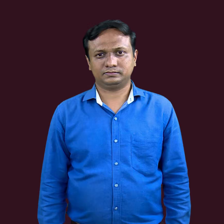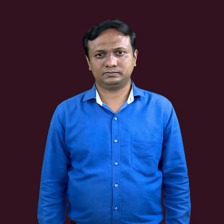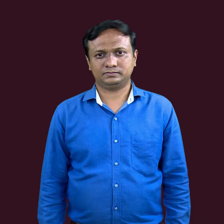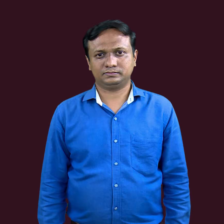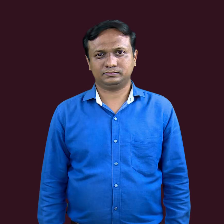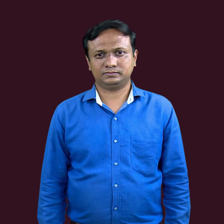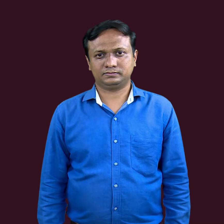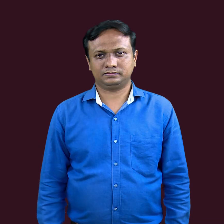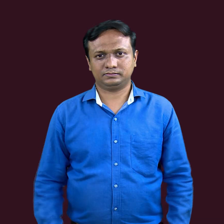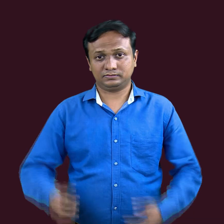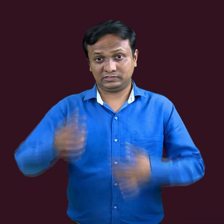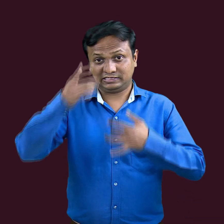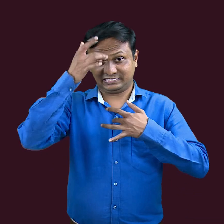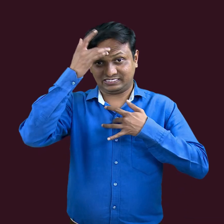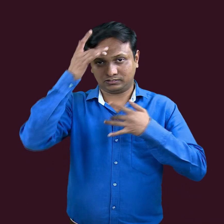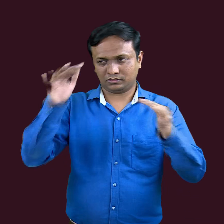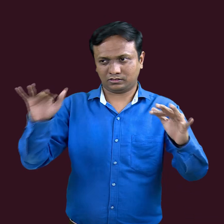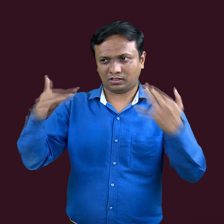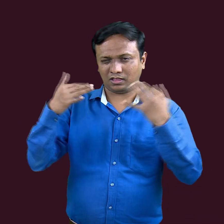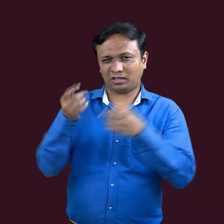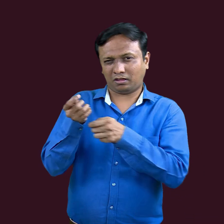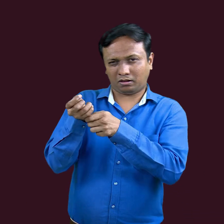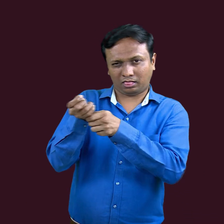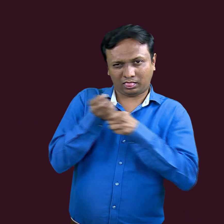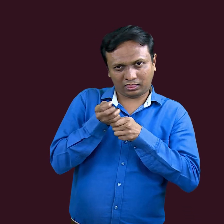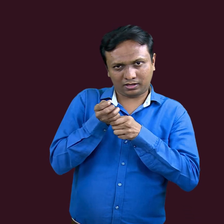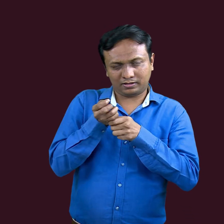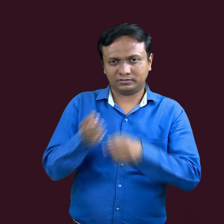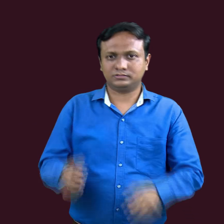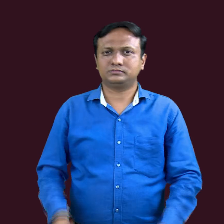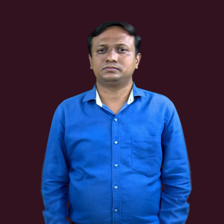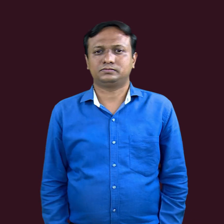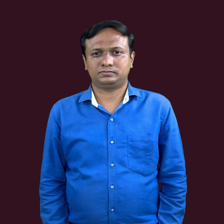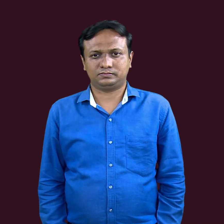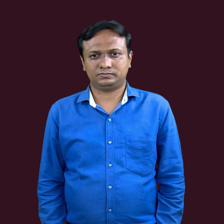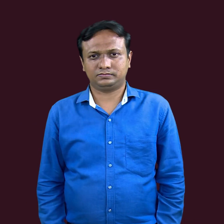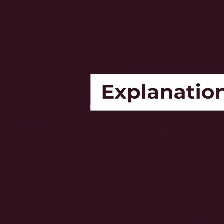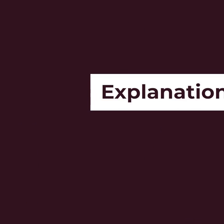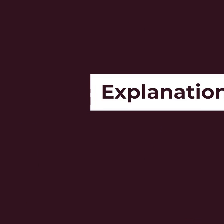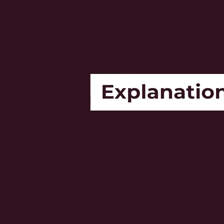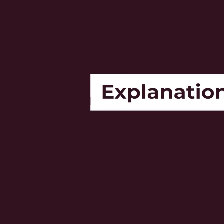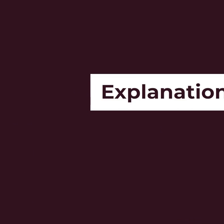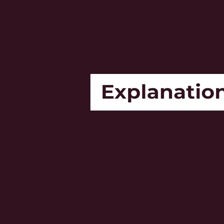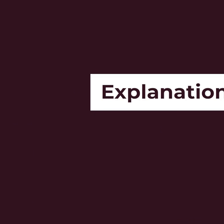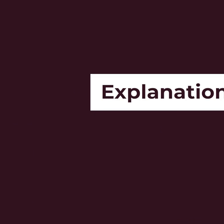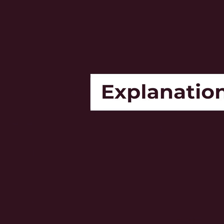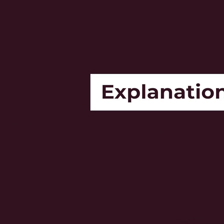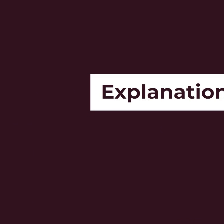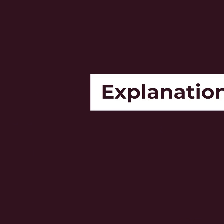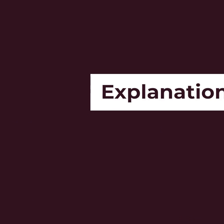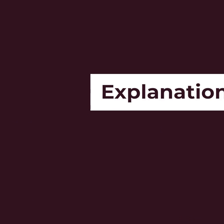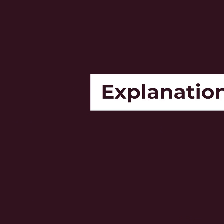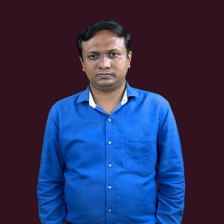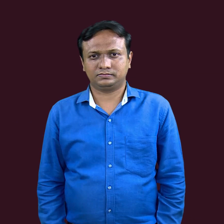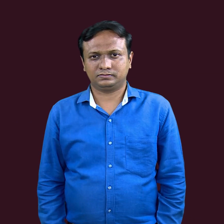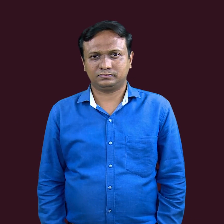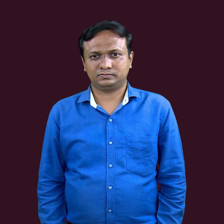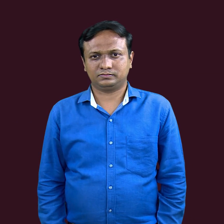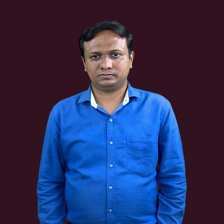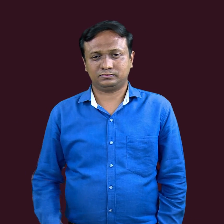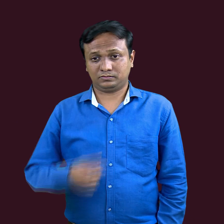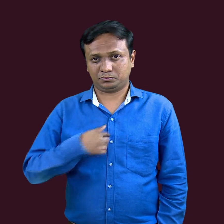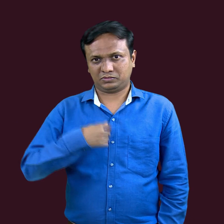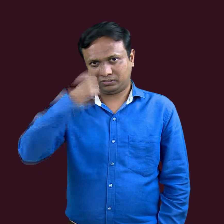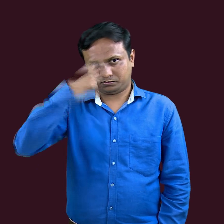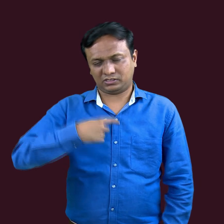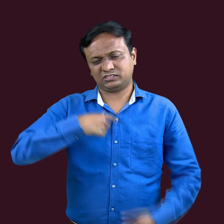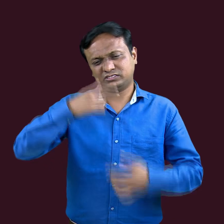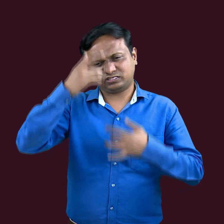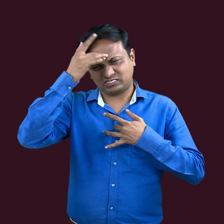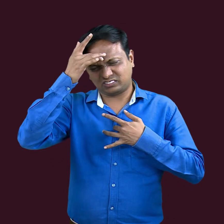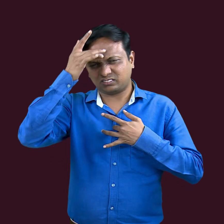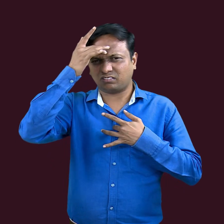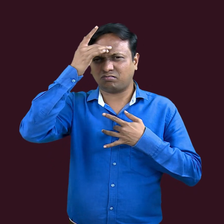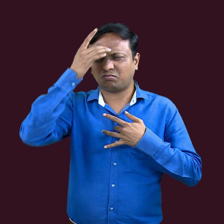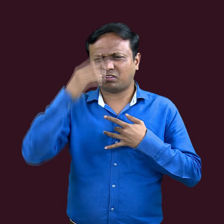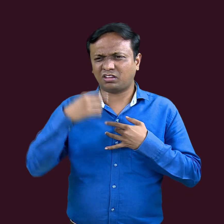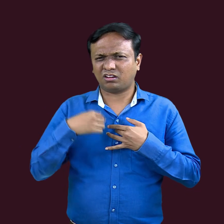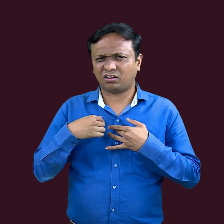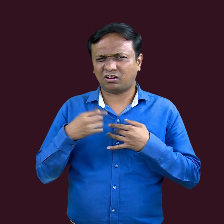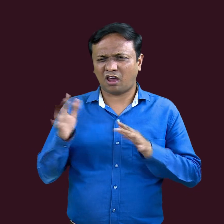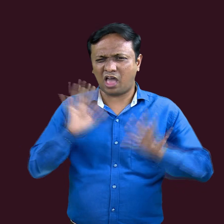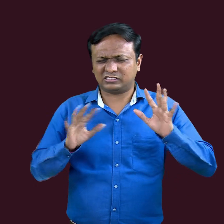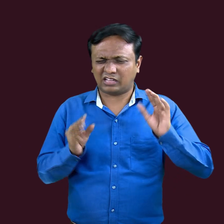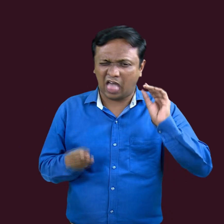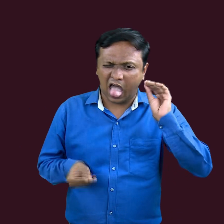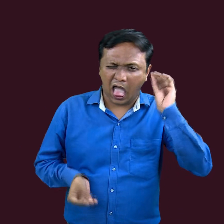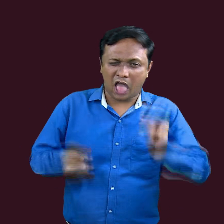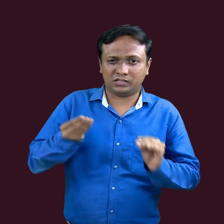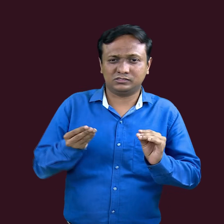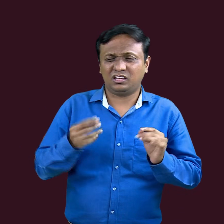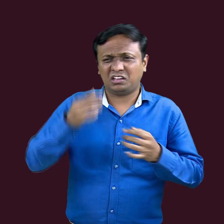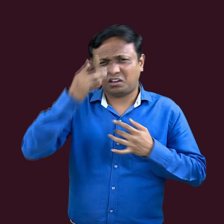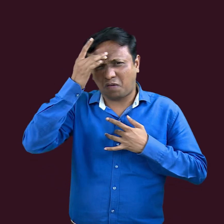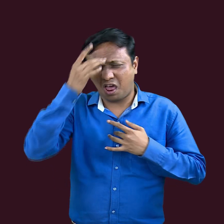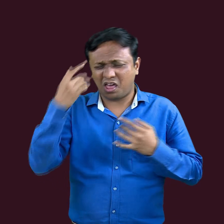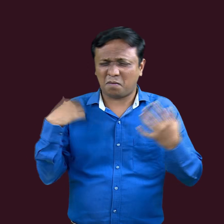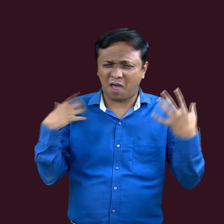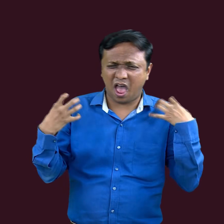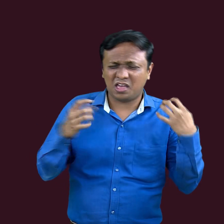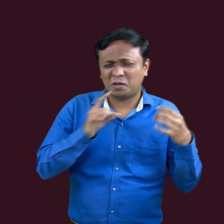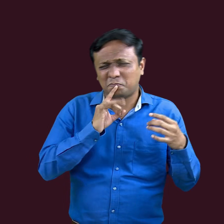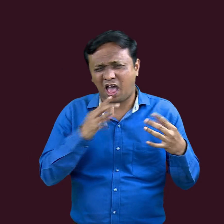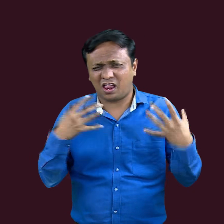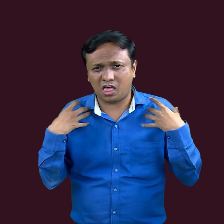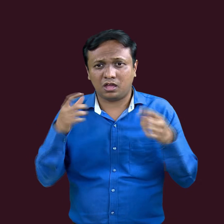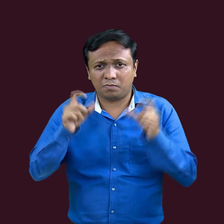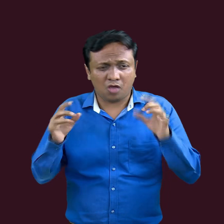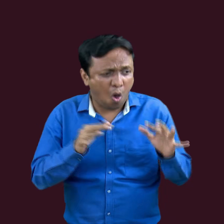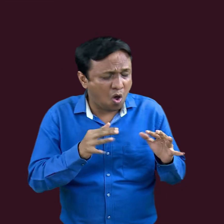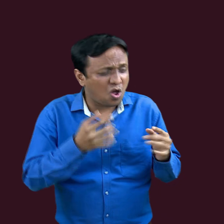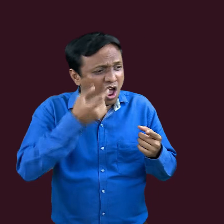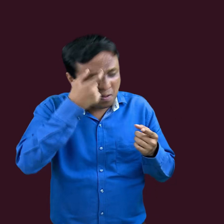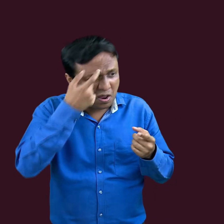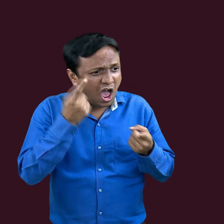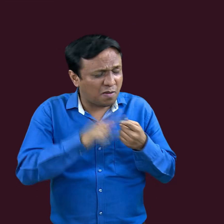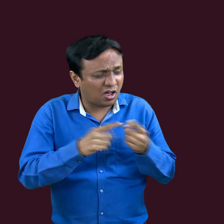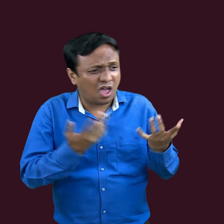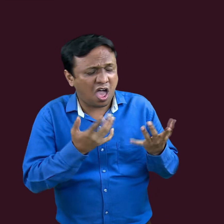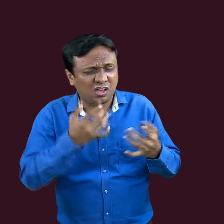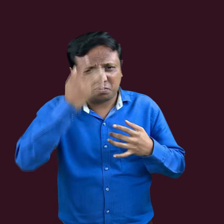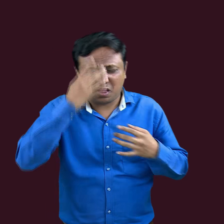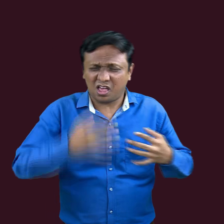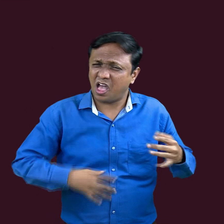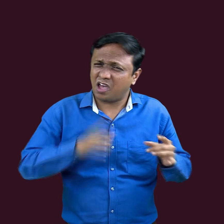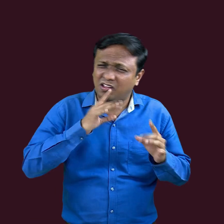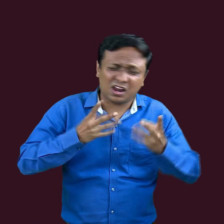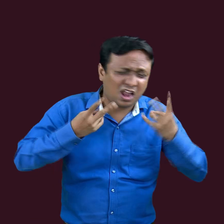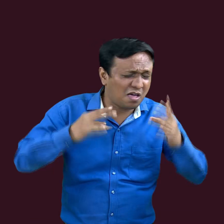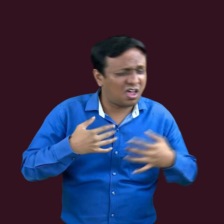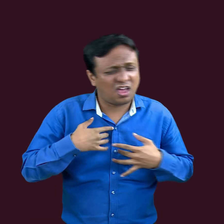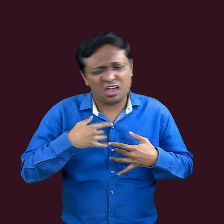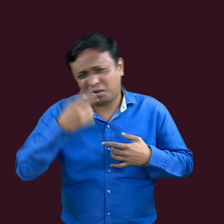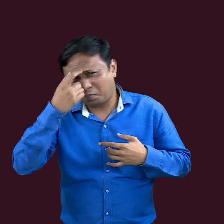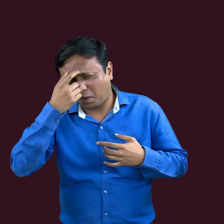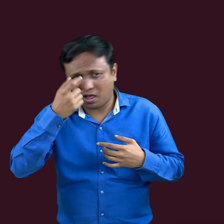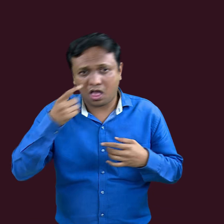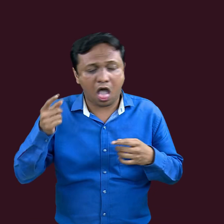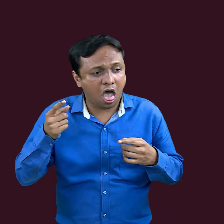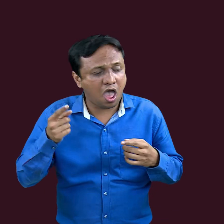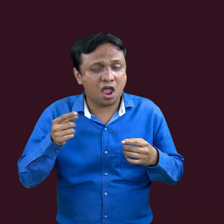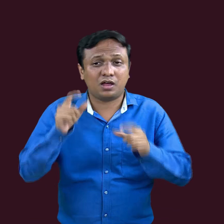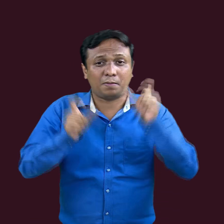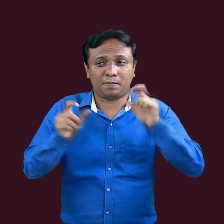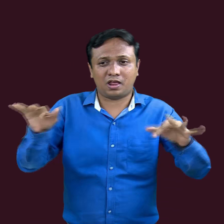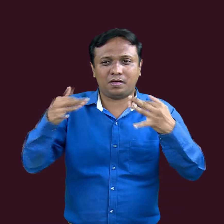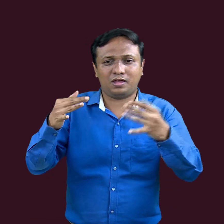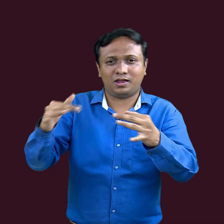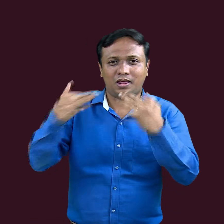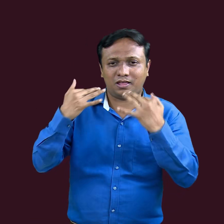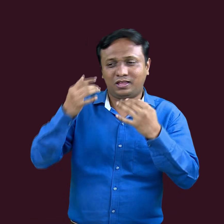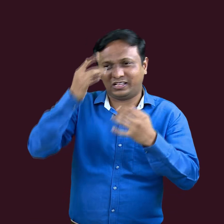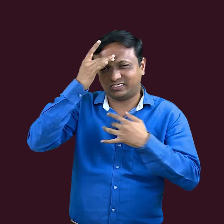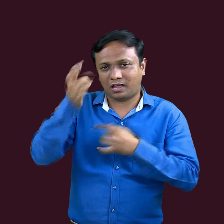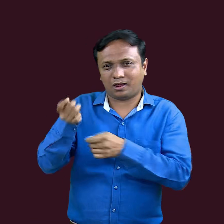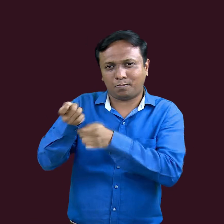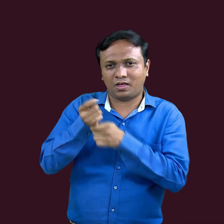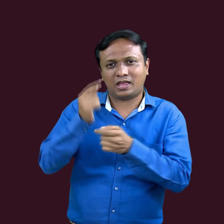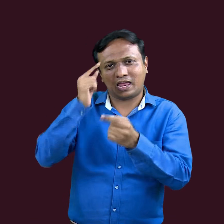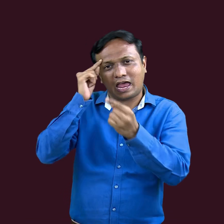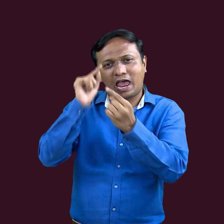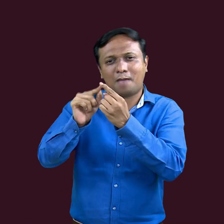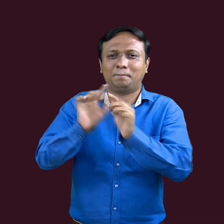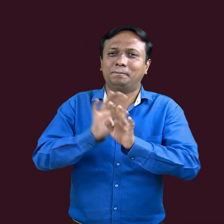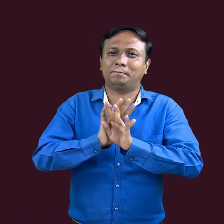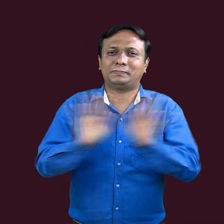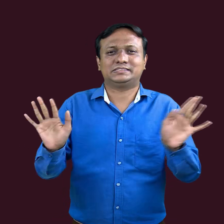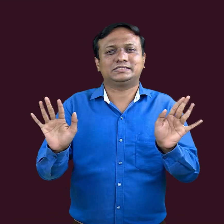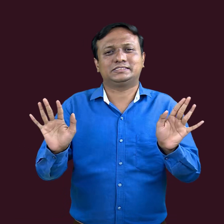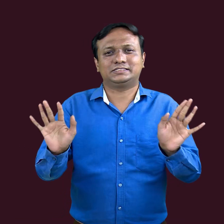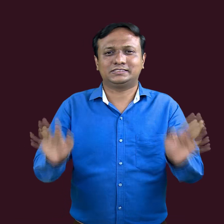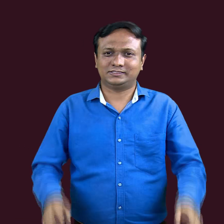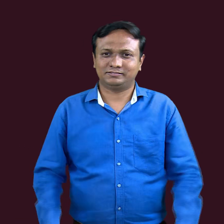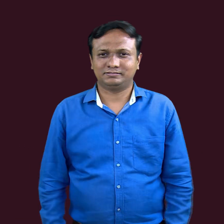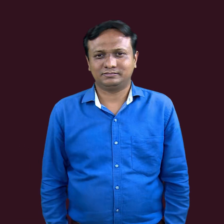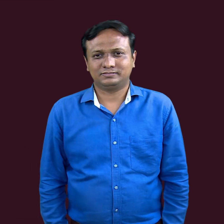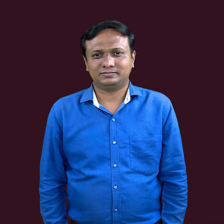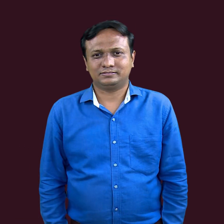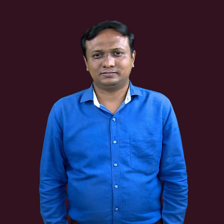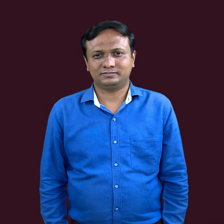Factitious